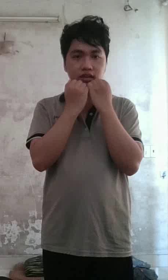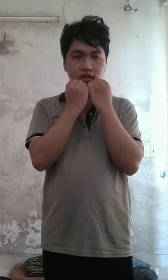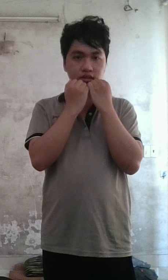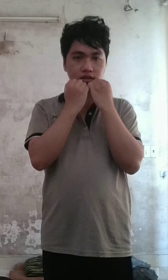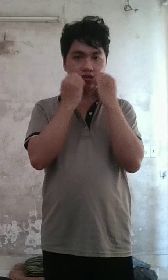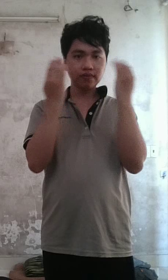cam on